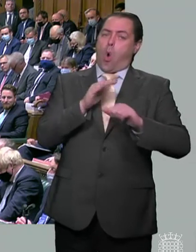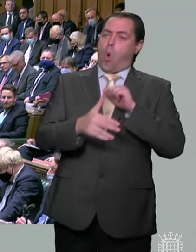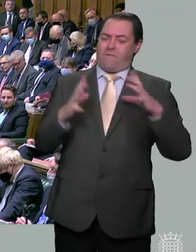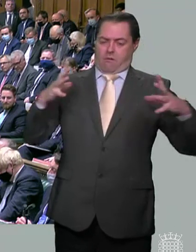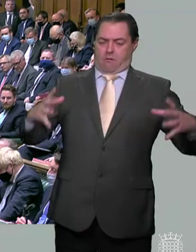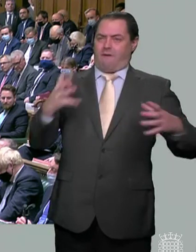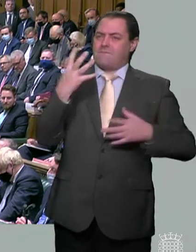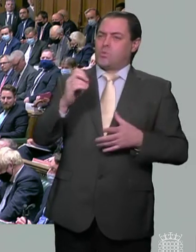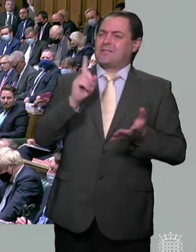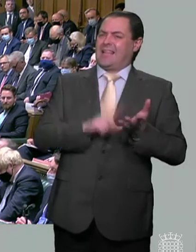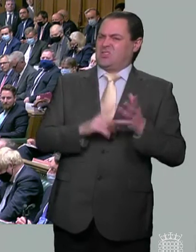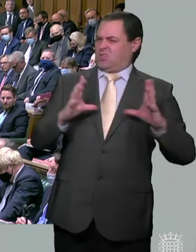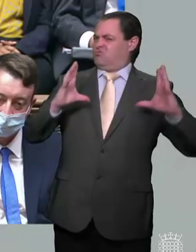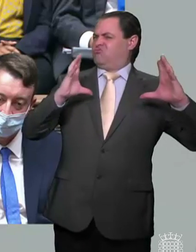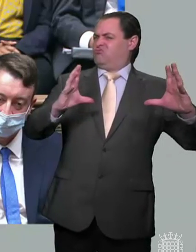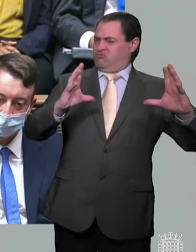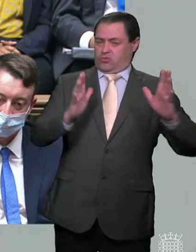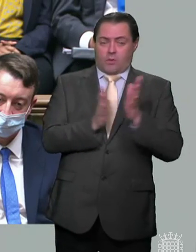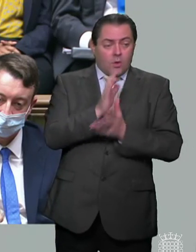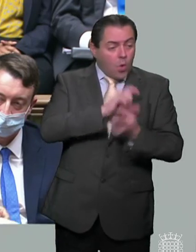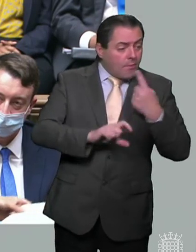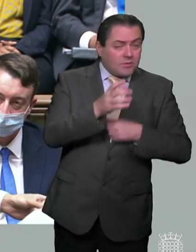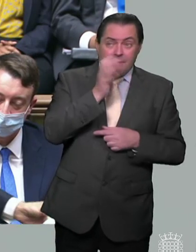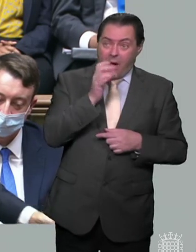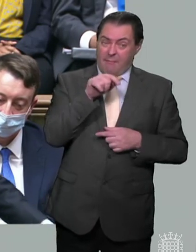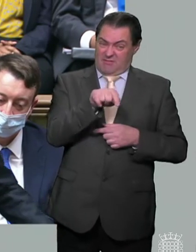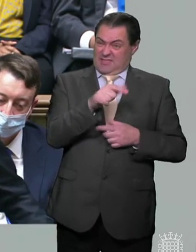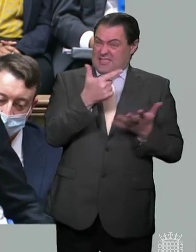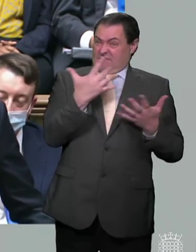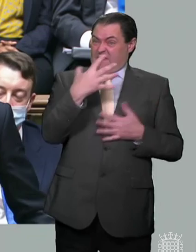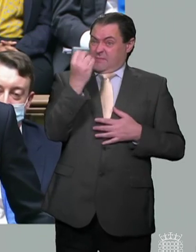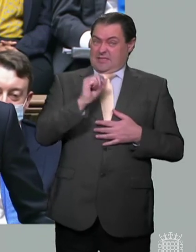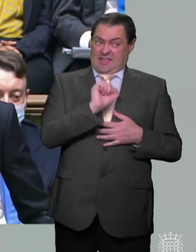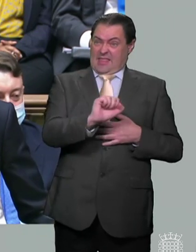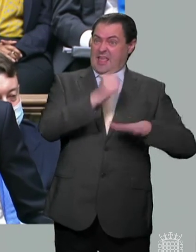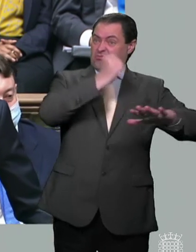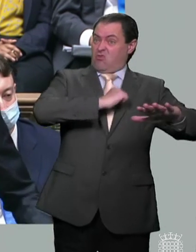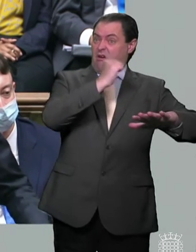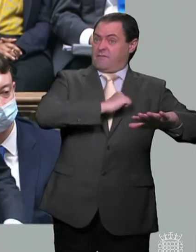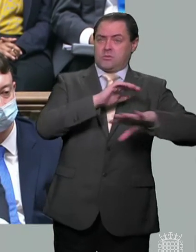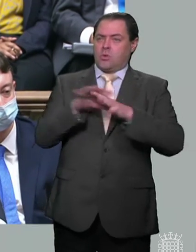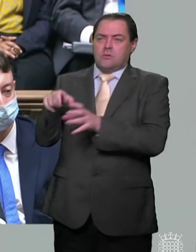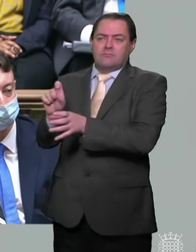It will particularly benefit community pubs that do 75% of their trade on draught.